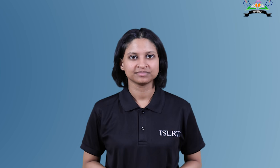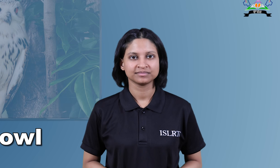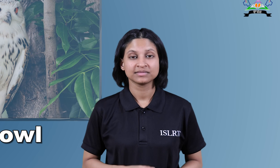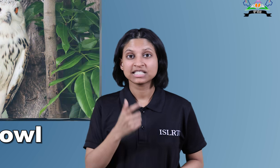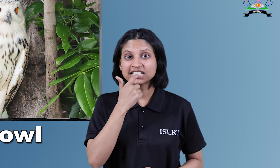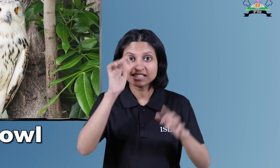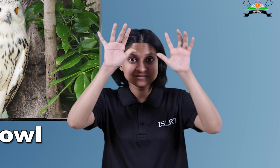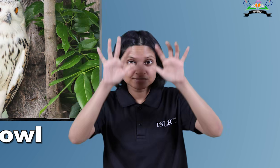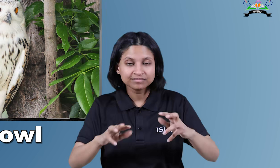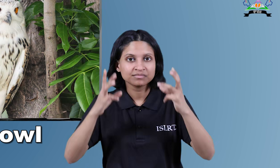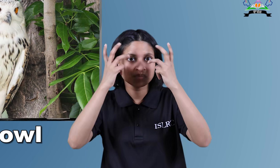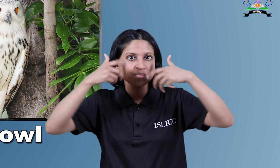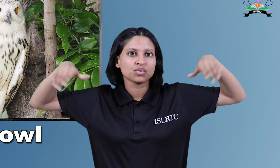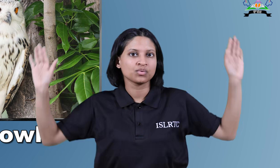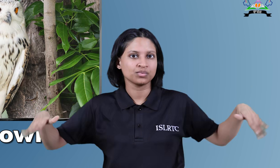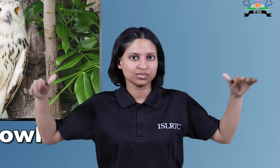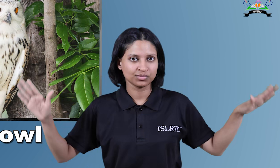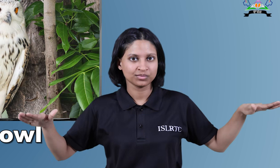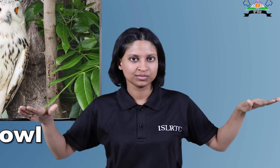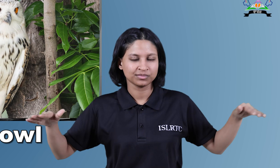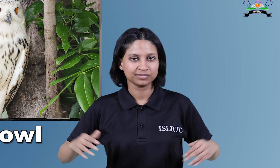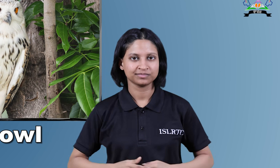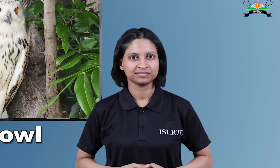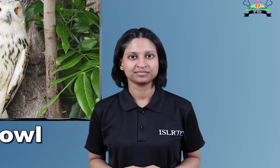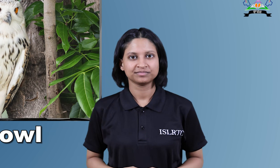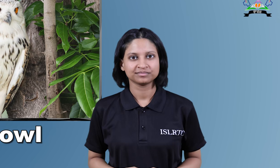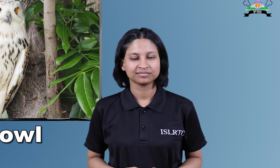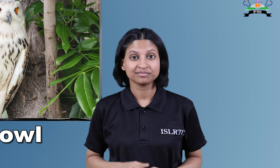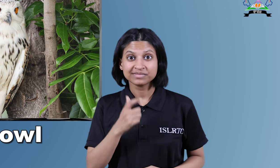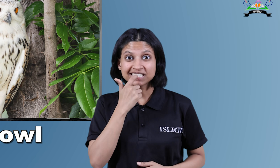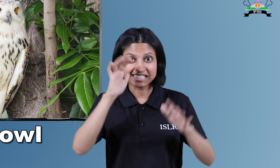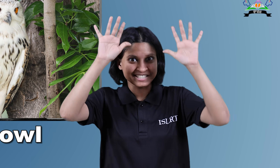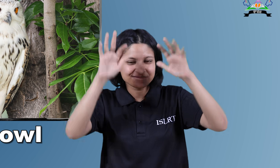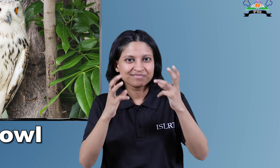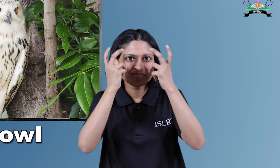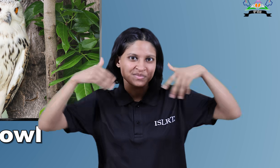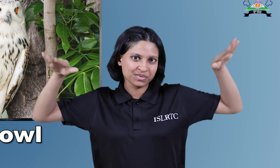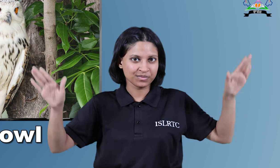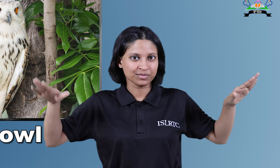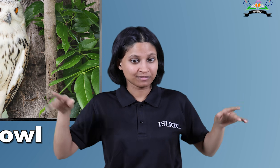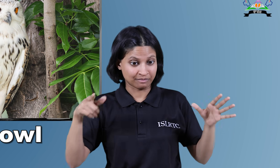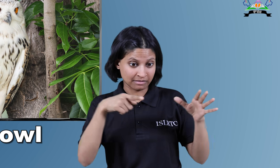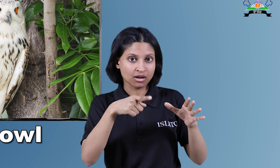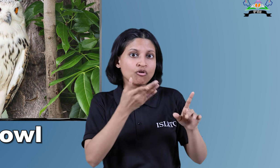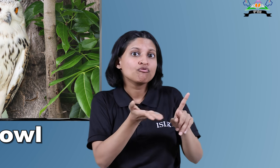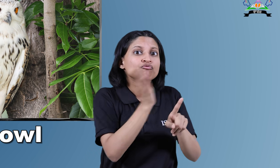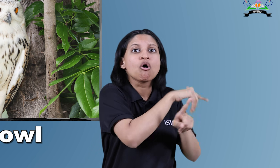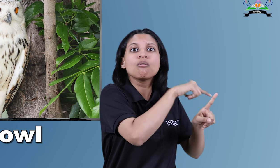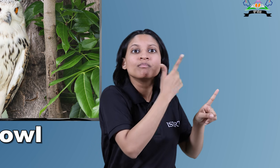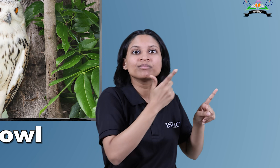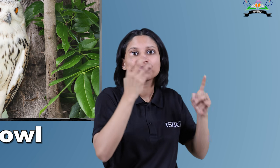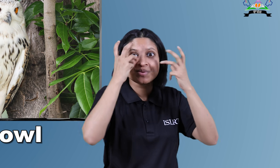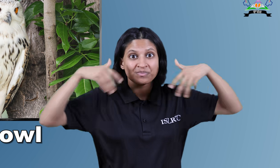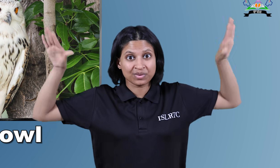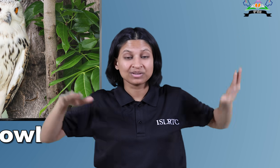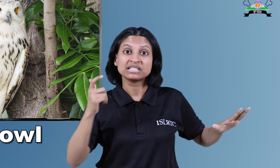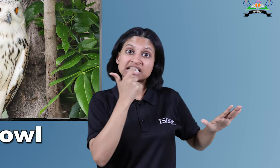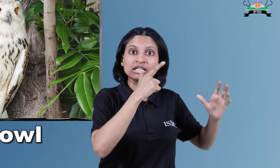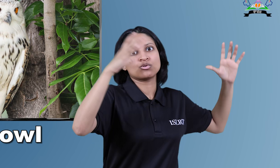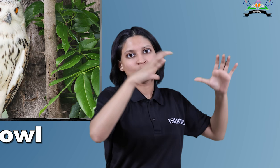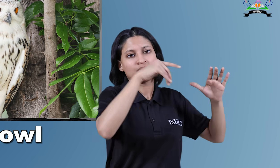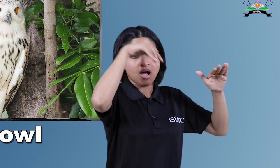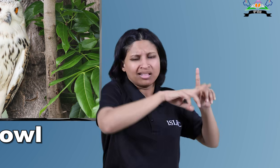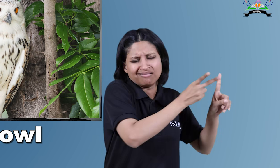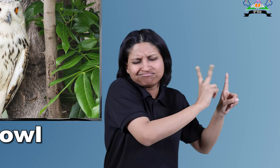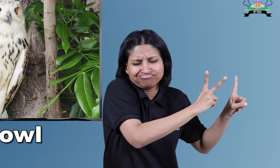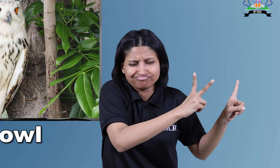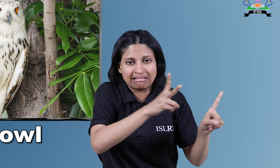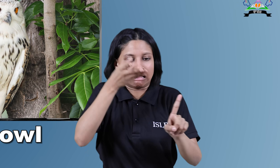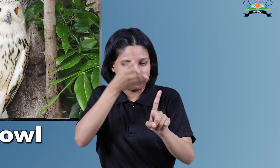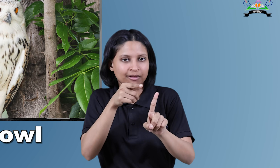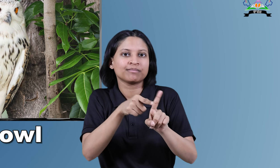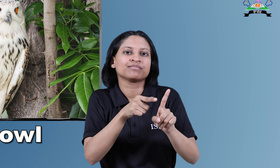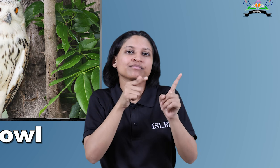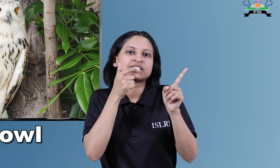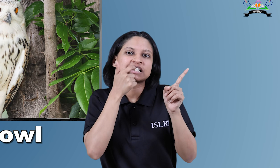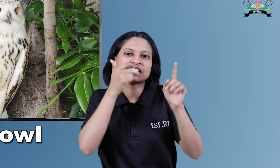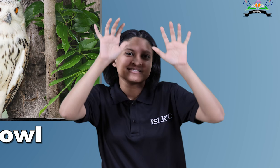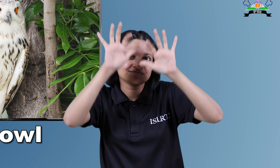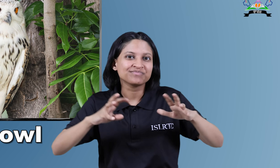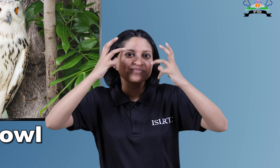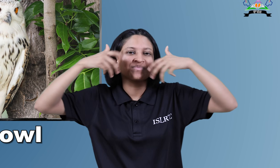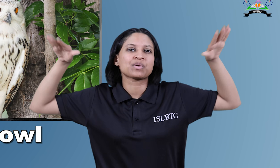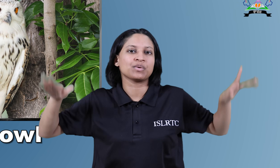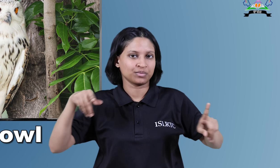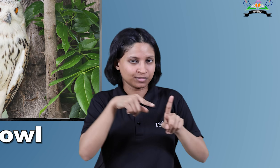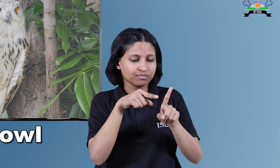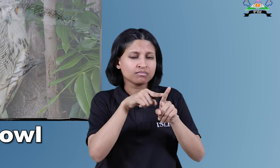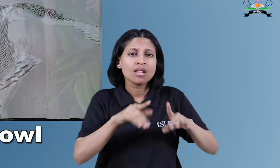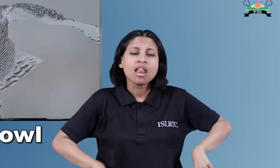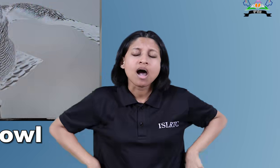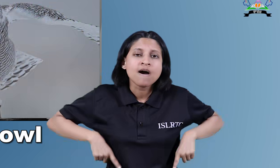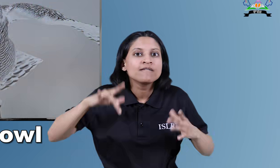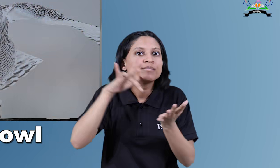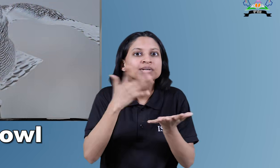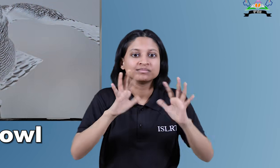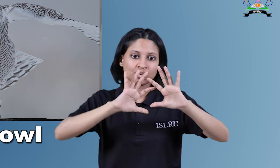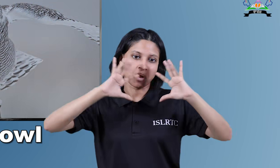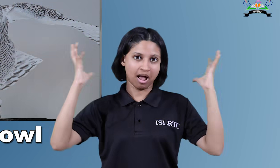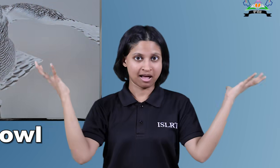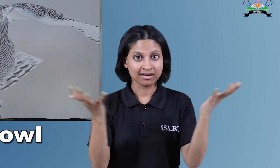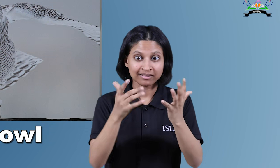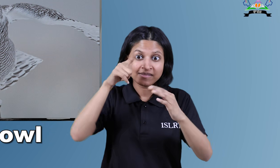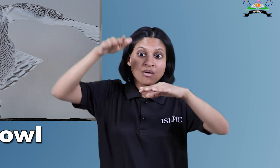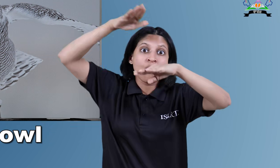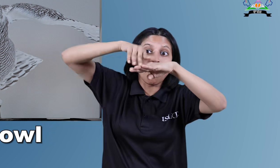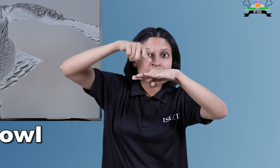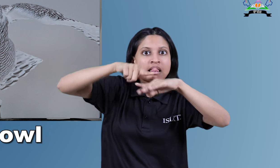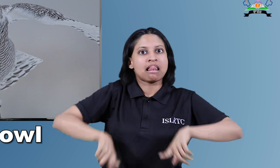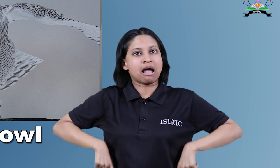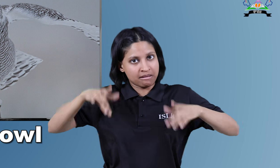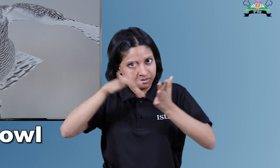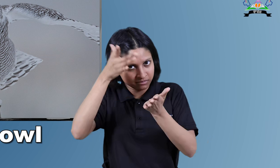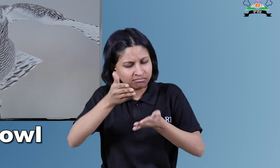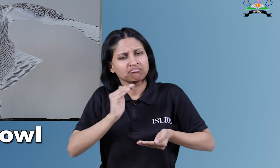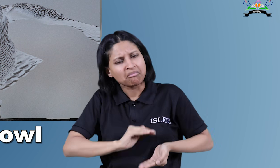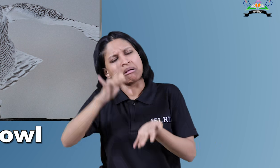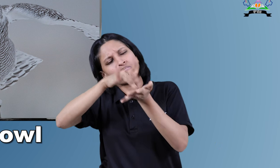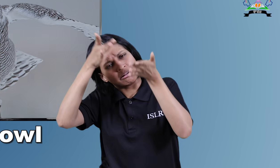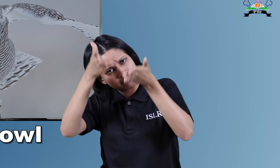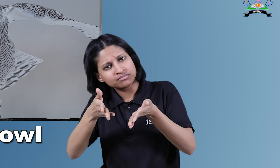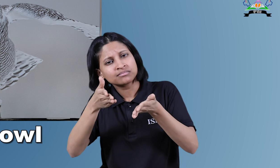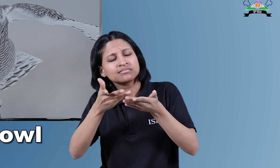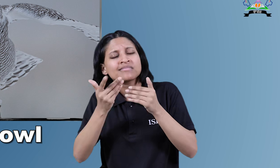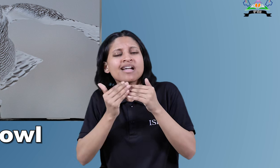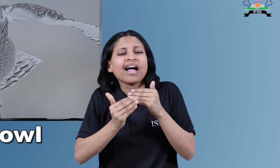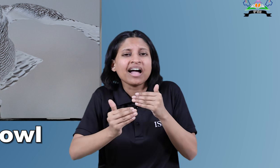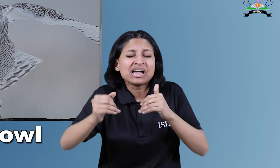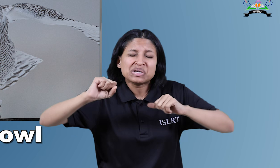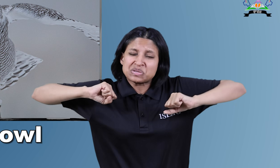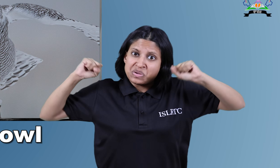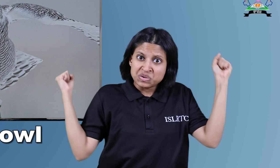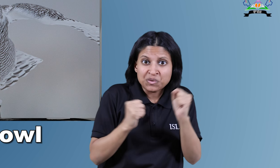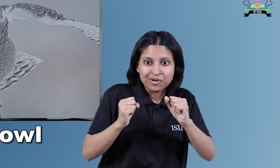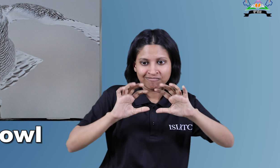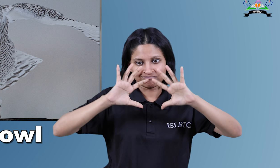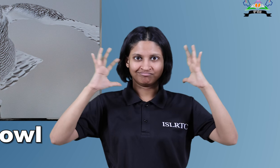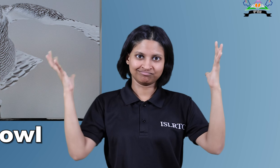Snowy owl Snowy owls are a species of white owl. They are typically found in the arctic tundra where they breed, but they can migrate south in the winter, sometimes reaching as far as the northern United States.